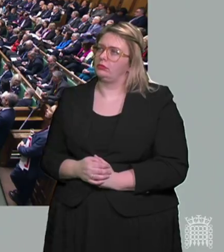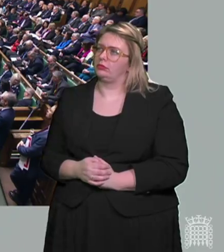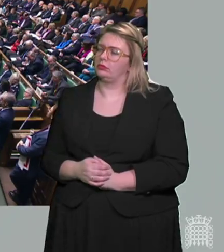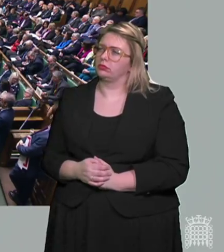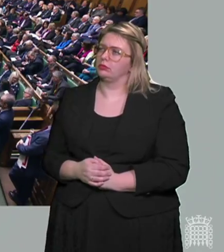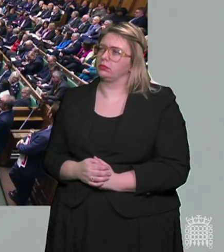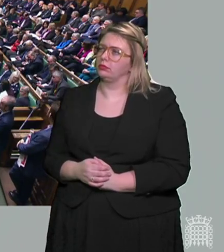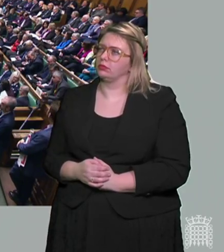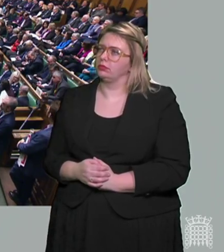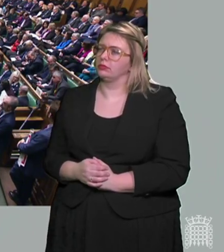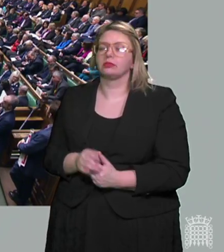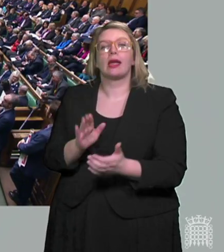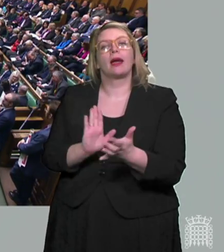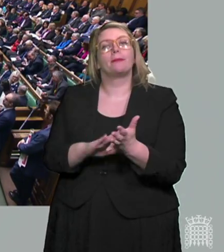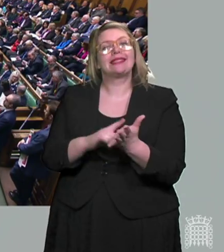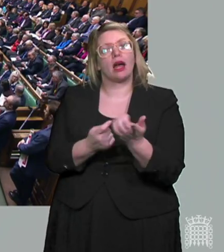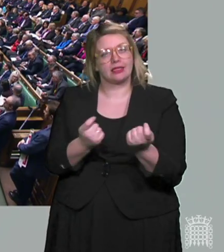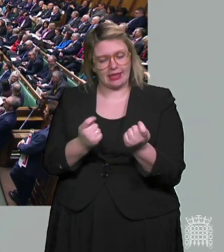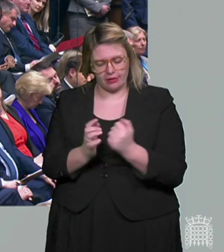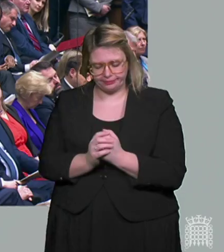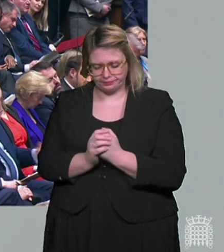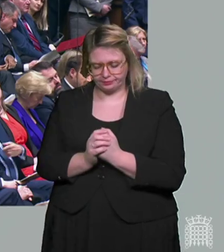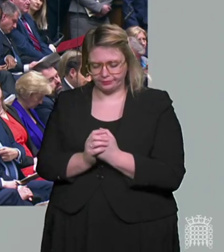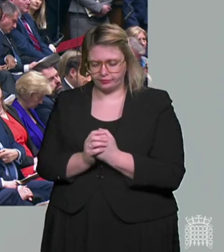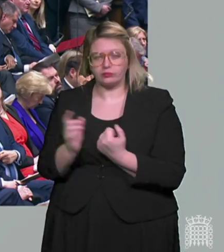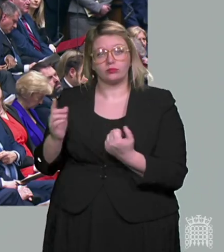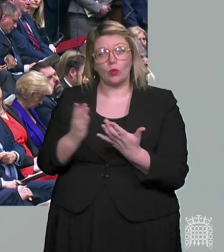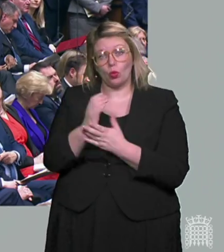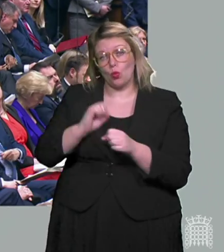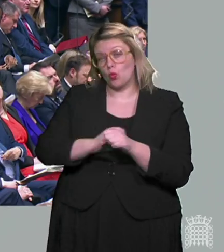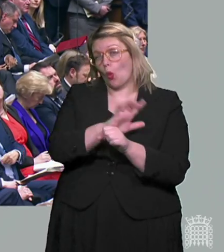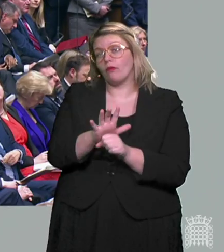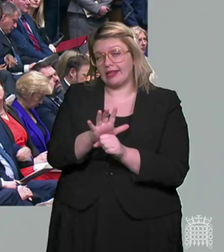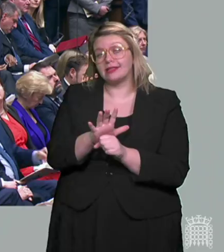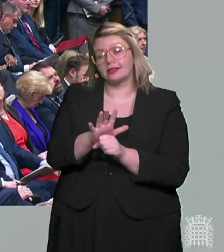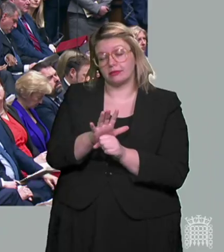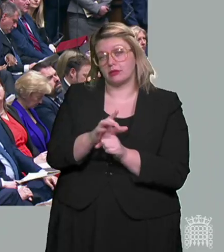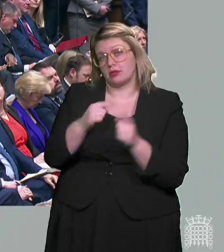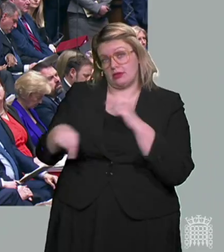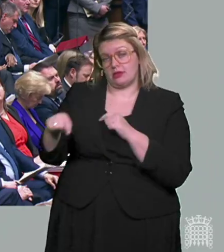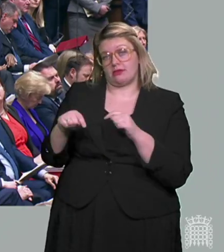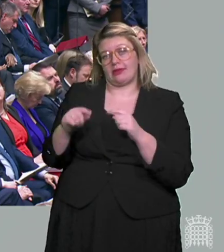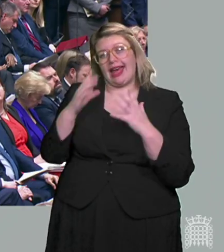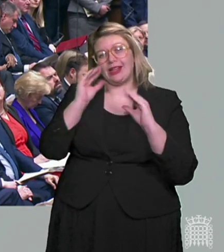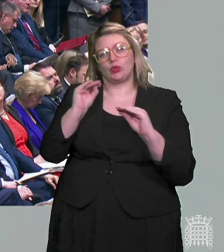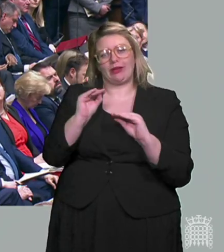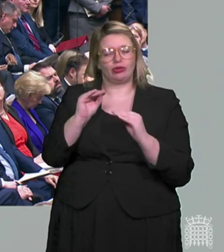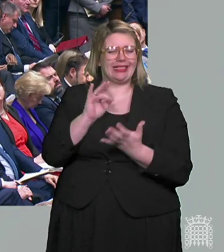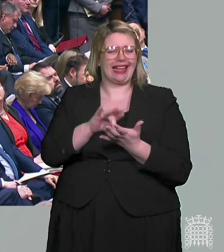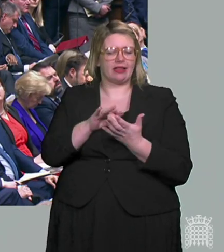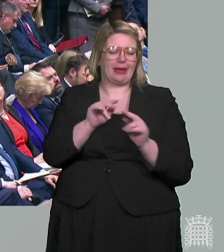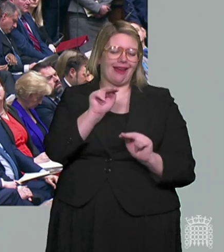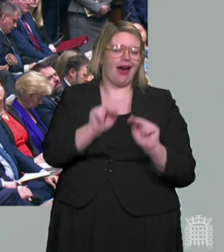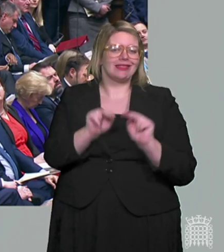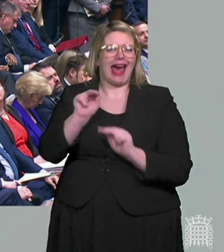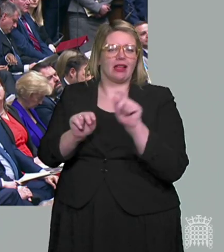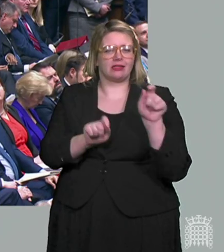At the height of the pandemic, centre-assessed grades allowed our young people to move forward with their lives.